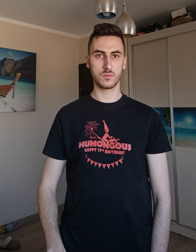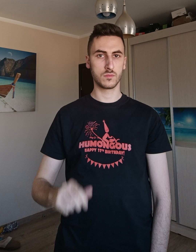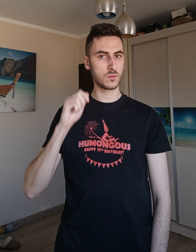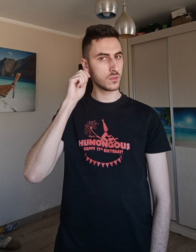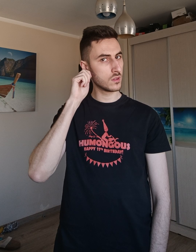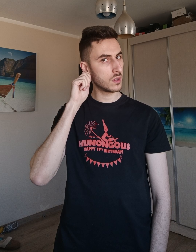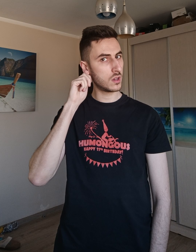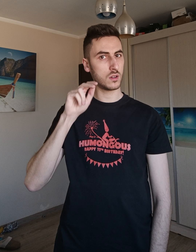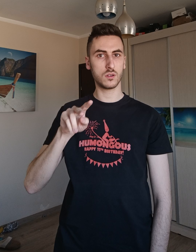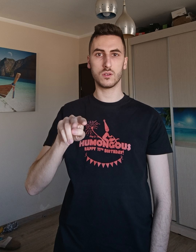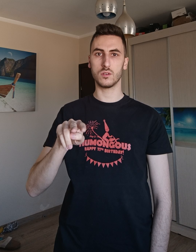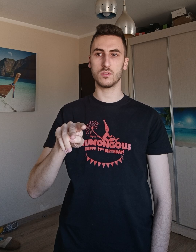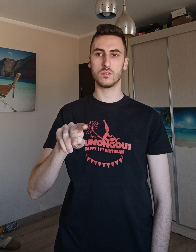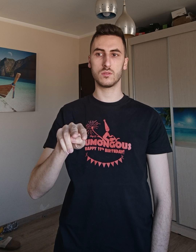אחות